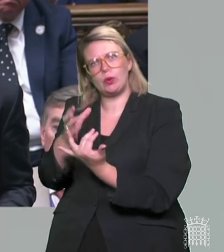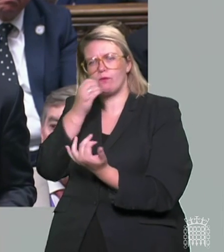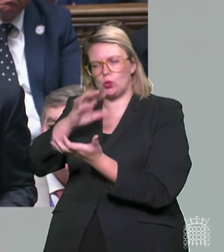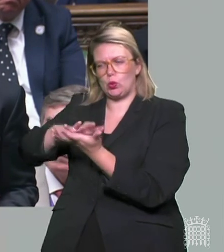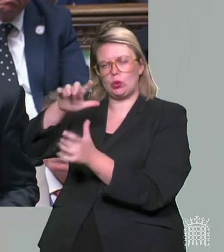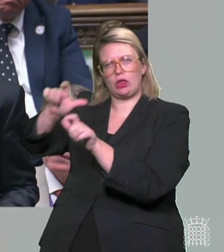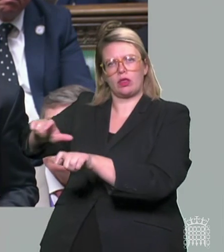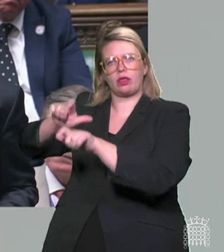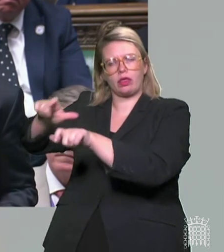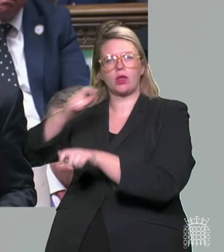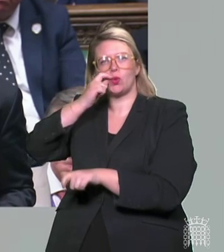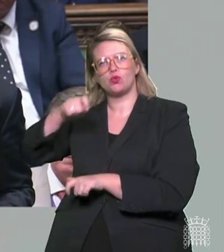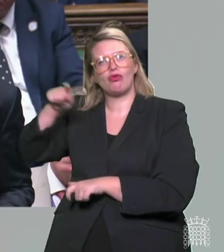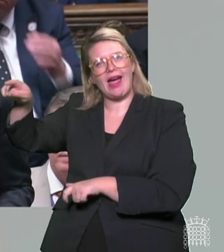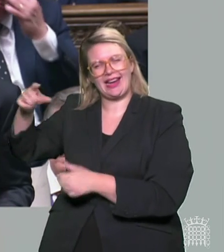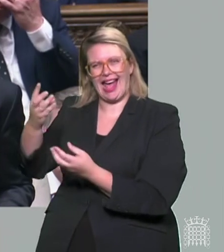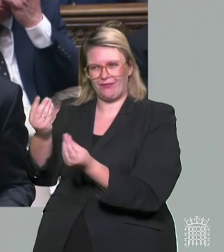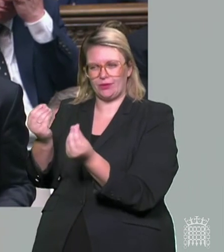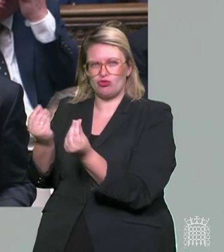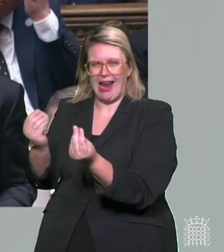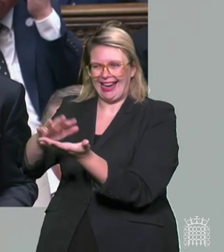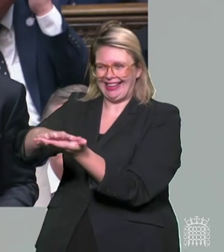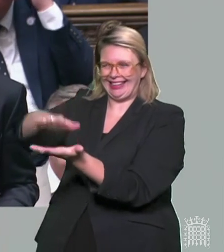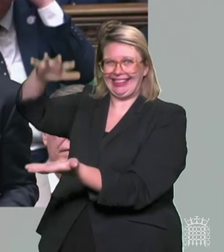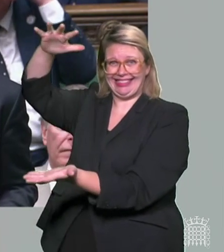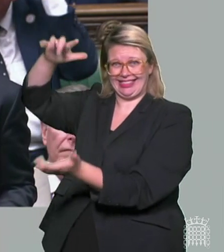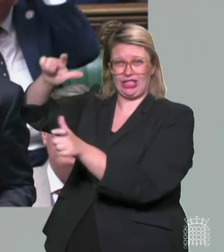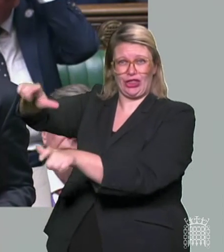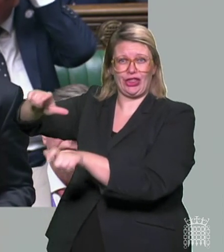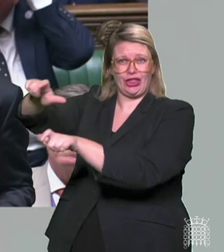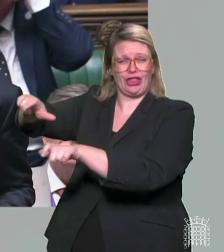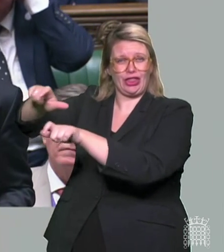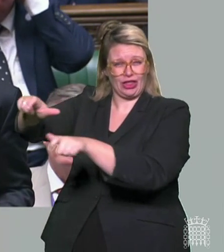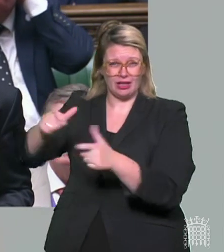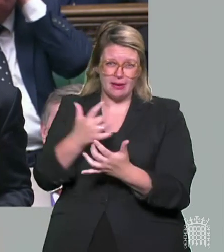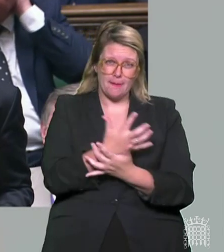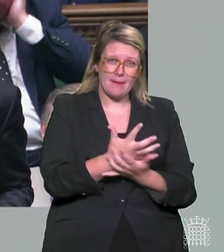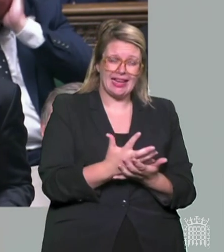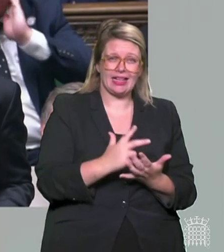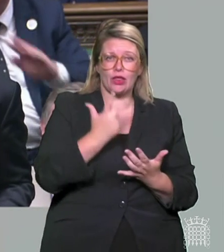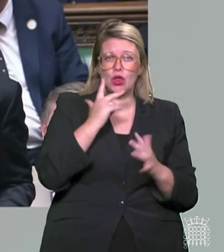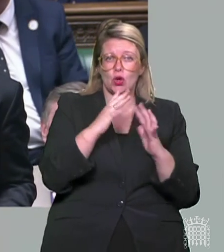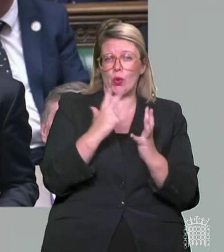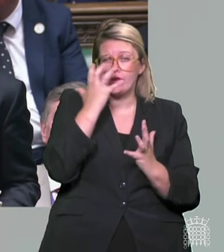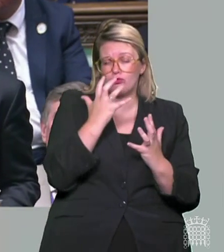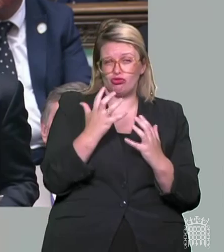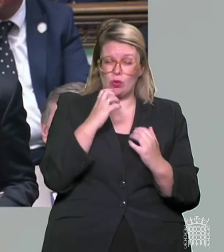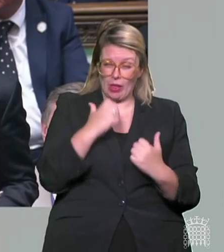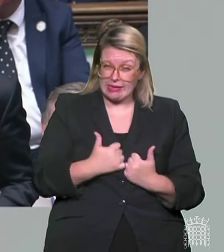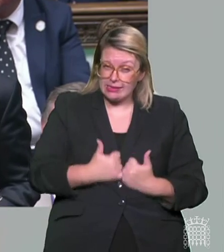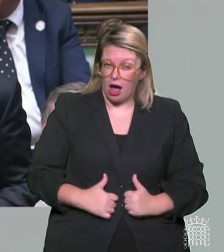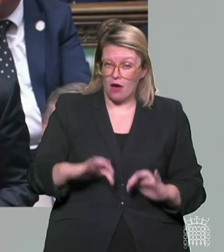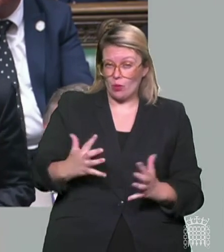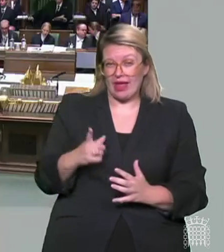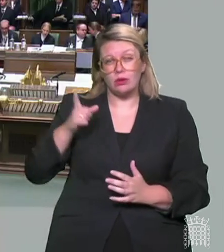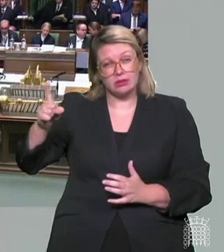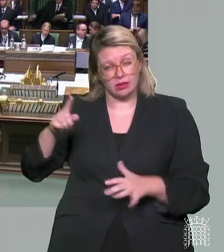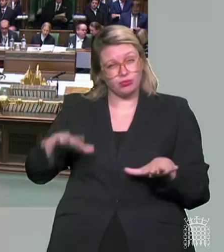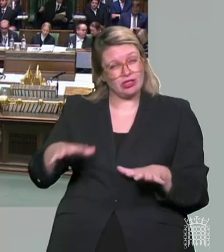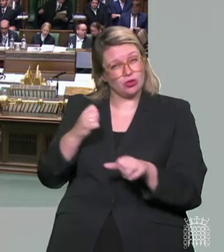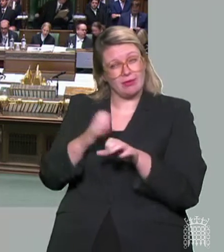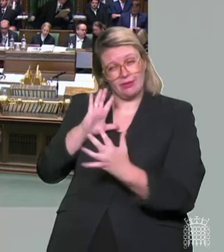We have a limited opportunity to avert famine in developing nations and the UK must play its full part using all the resources at our disposal.